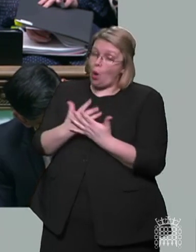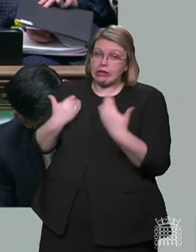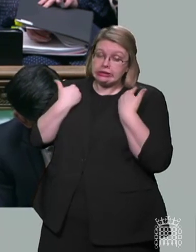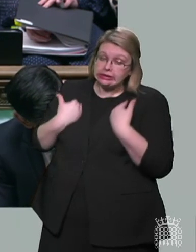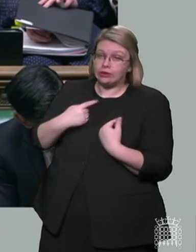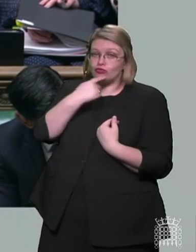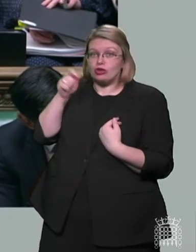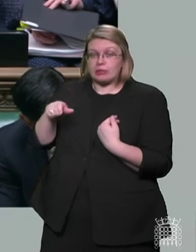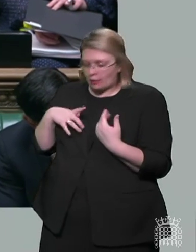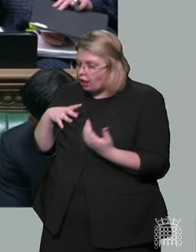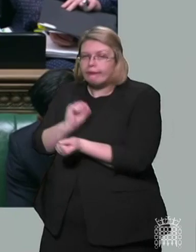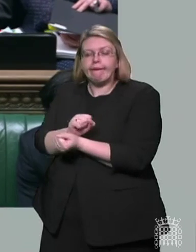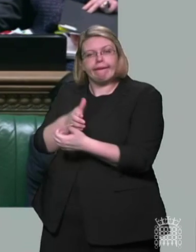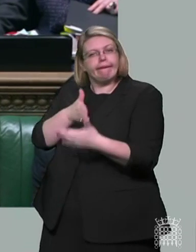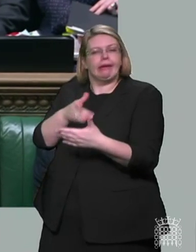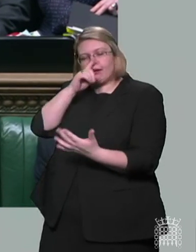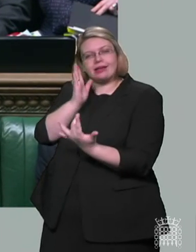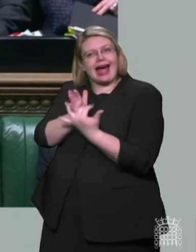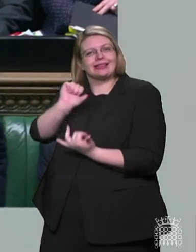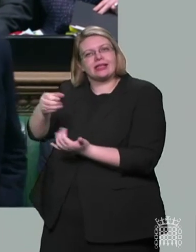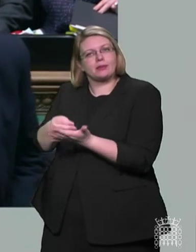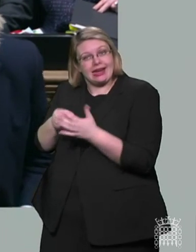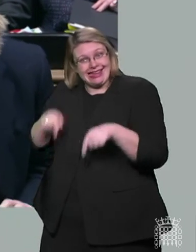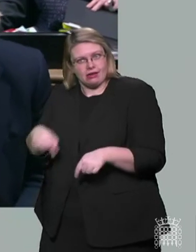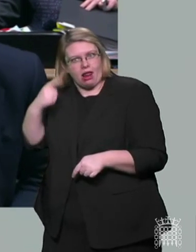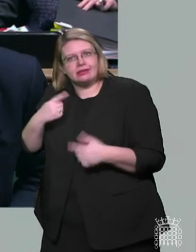There is more to come.